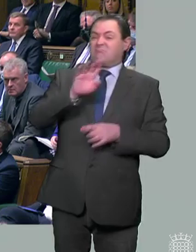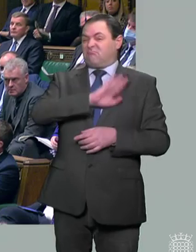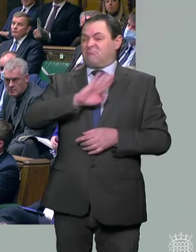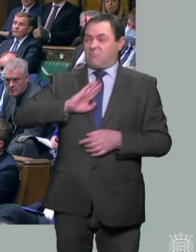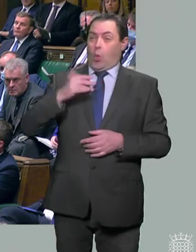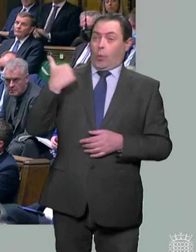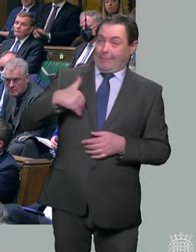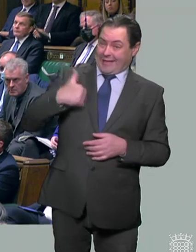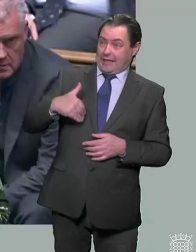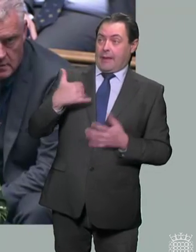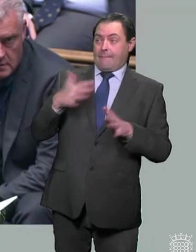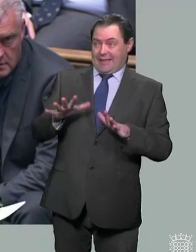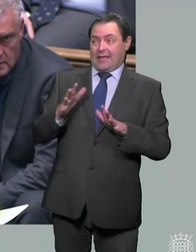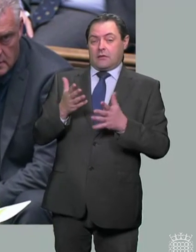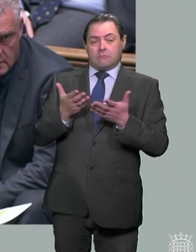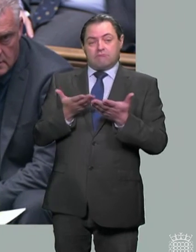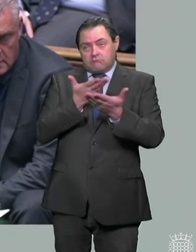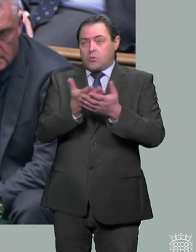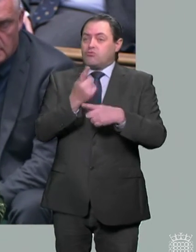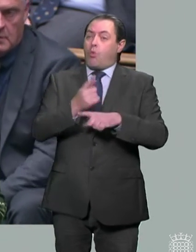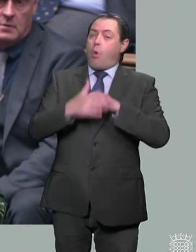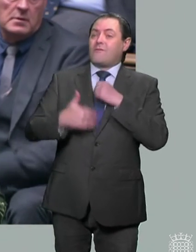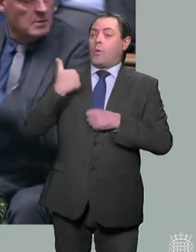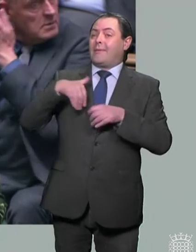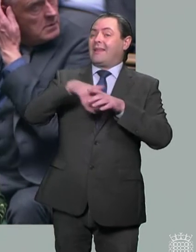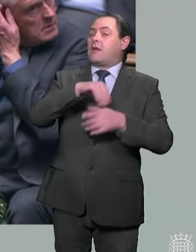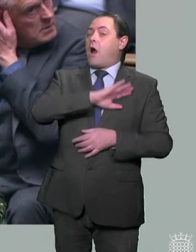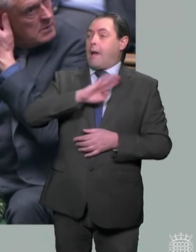process to contribute to the Defence Committee’s inquiry into women in the armed forces.